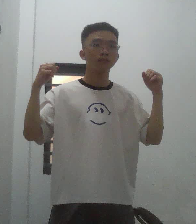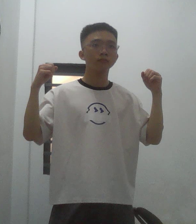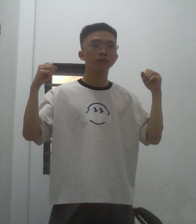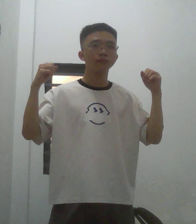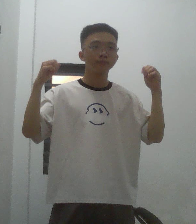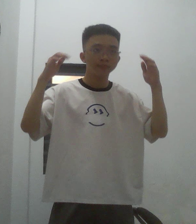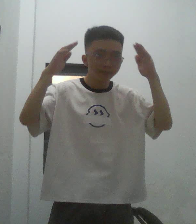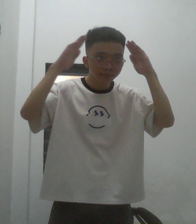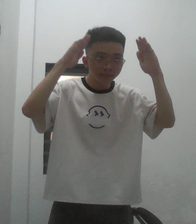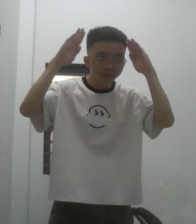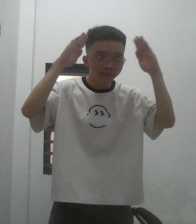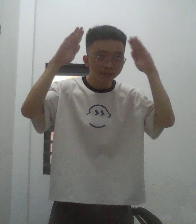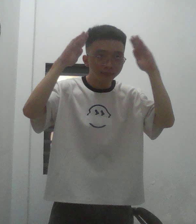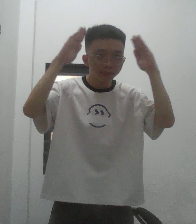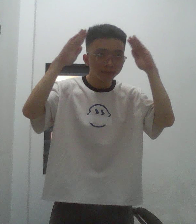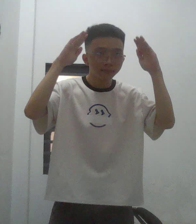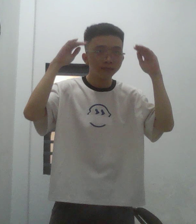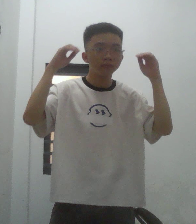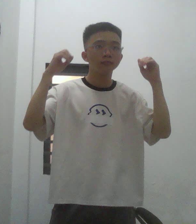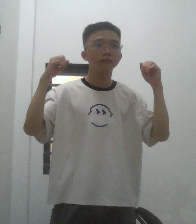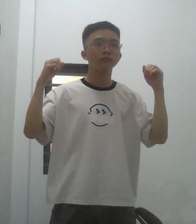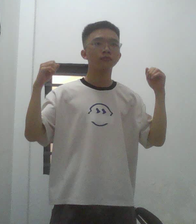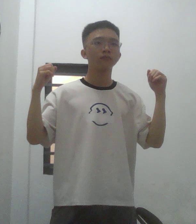xin chao